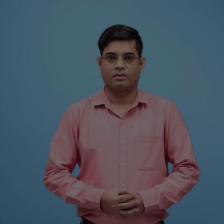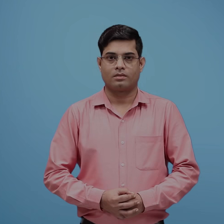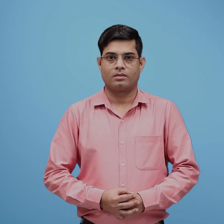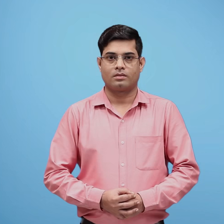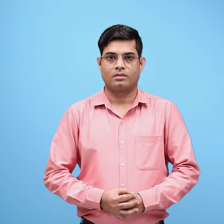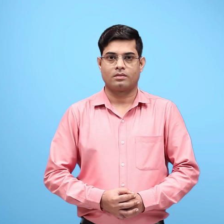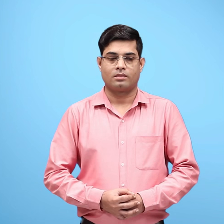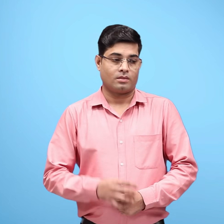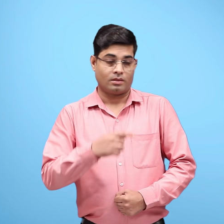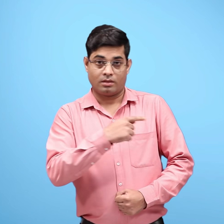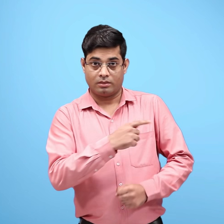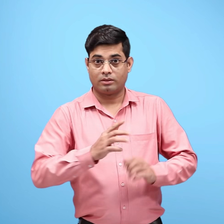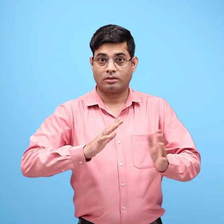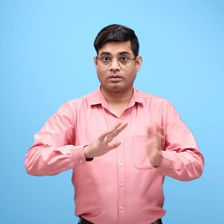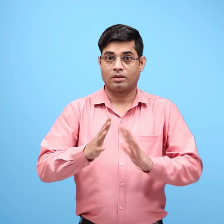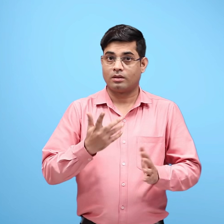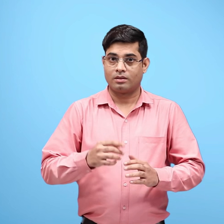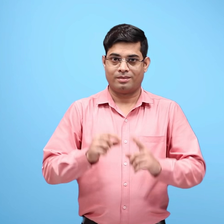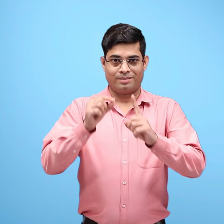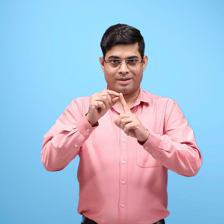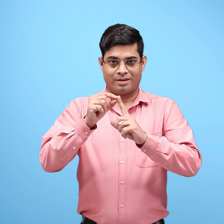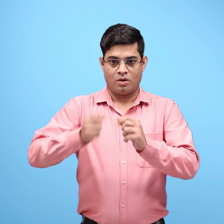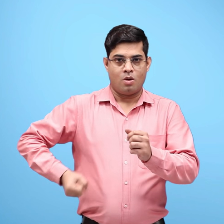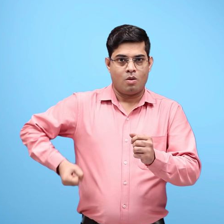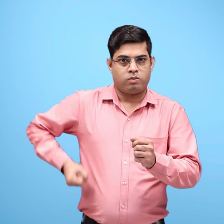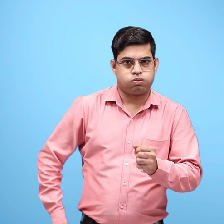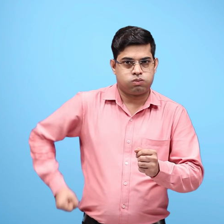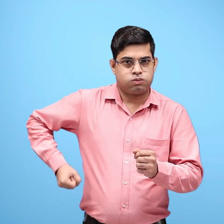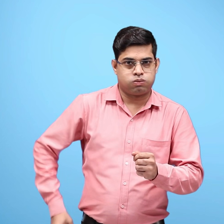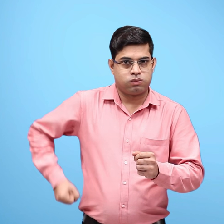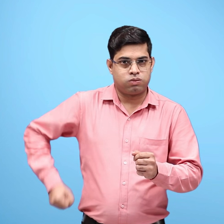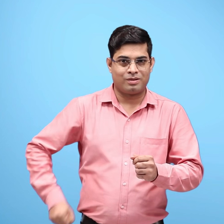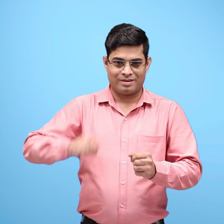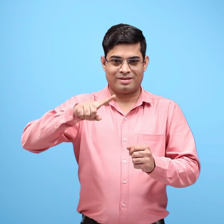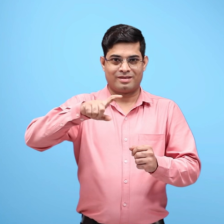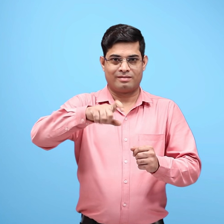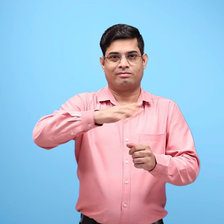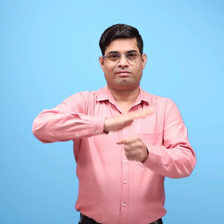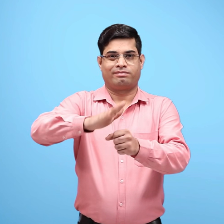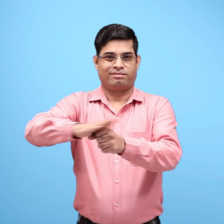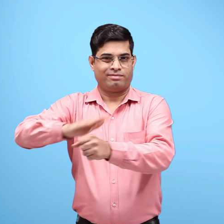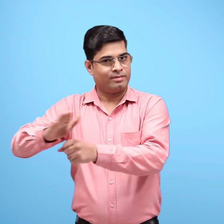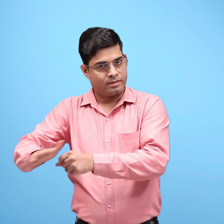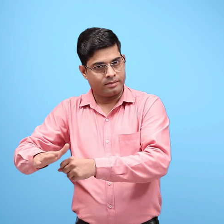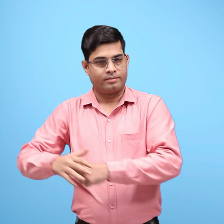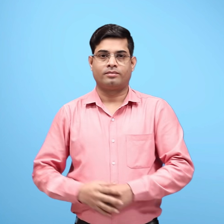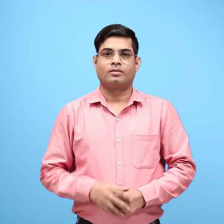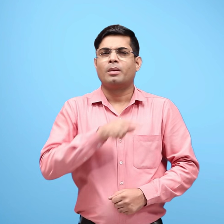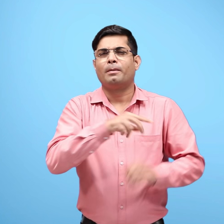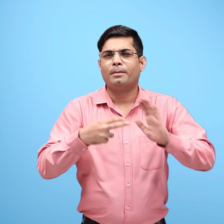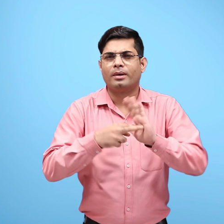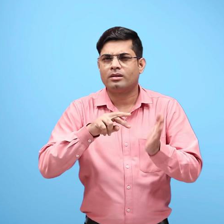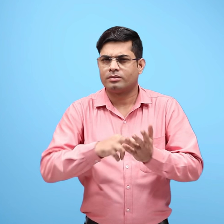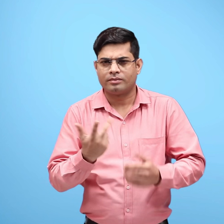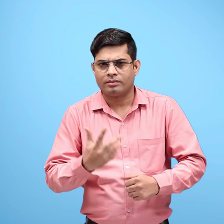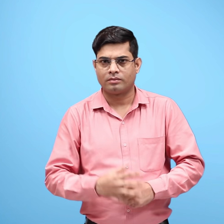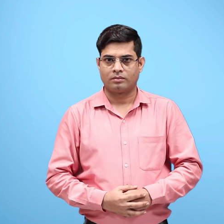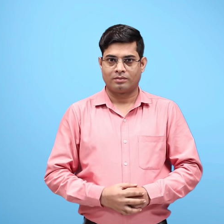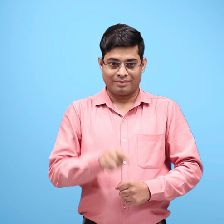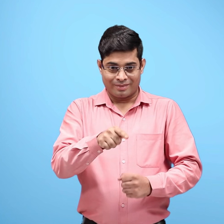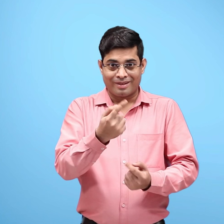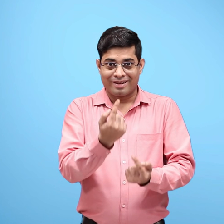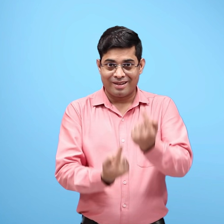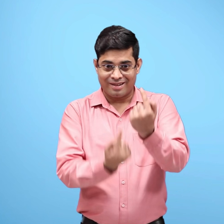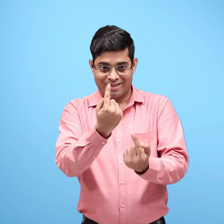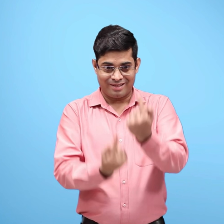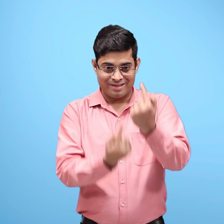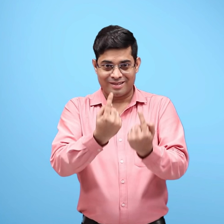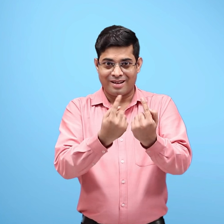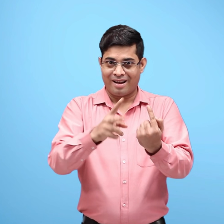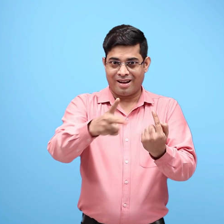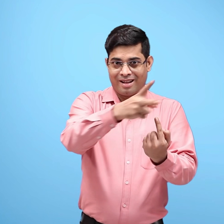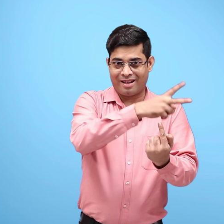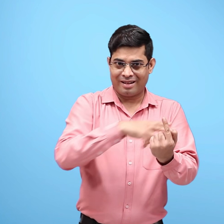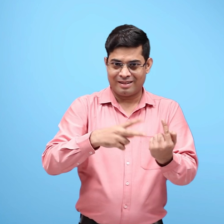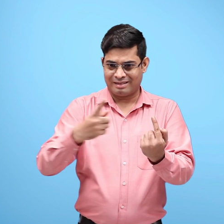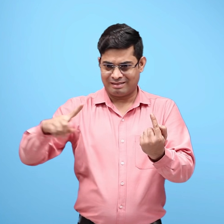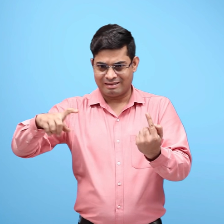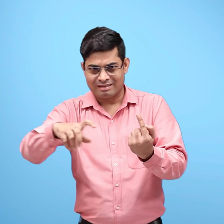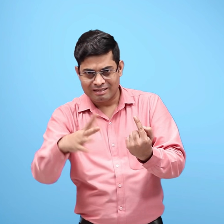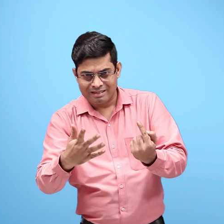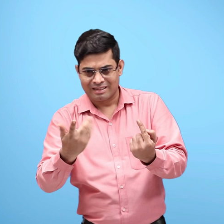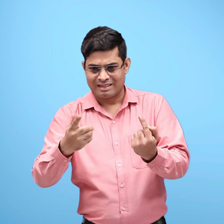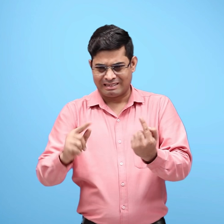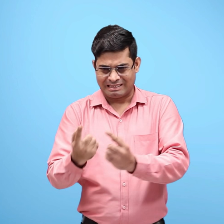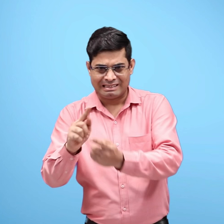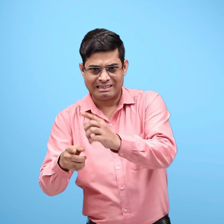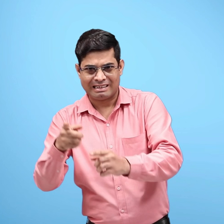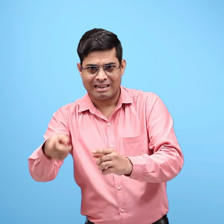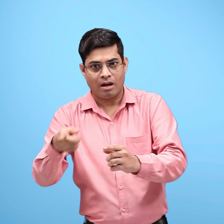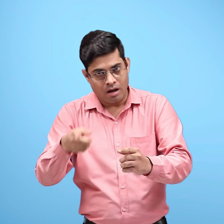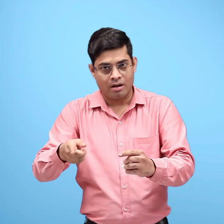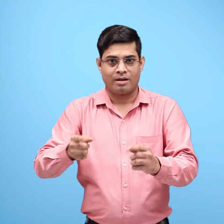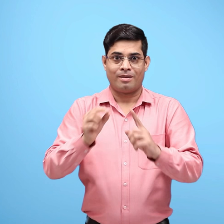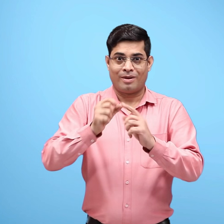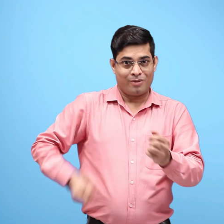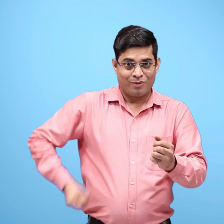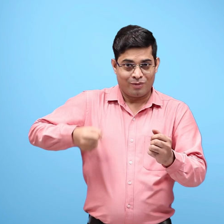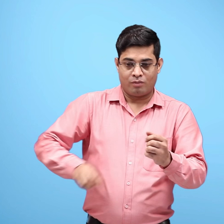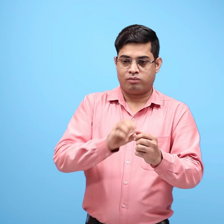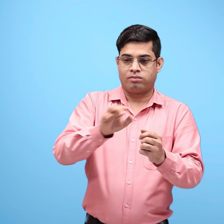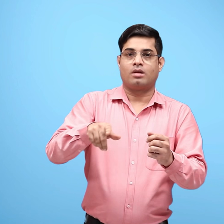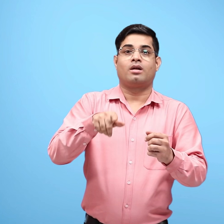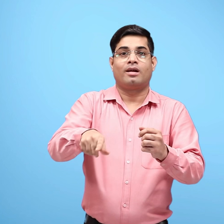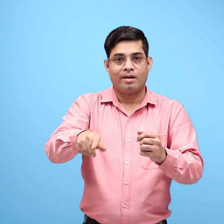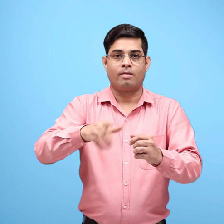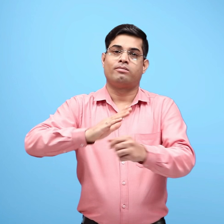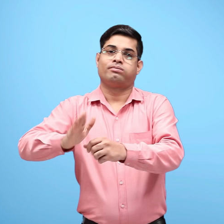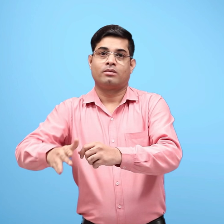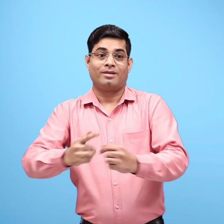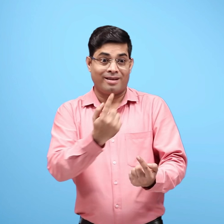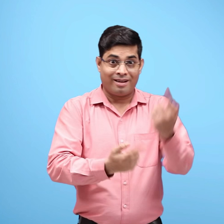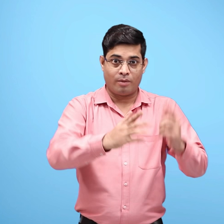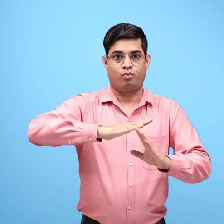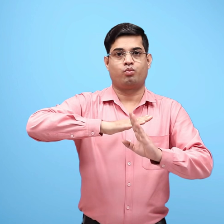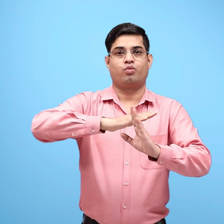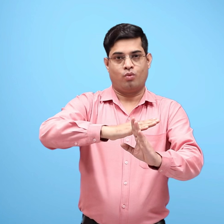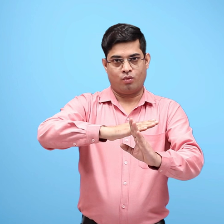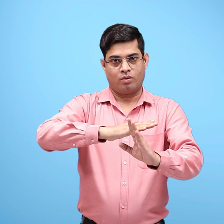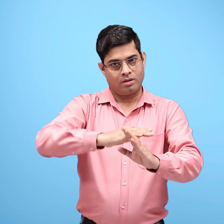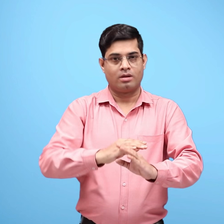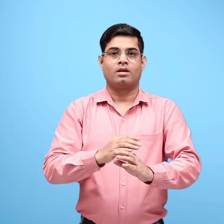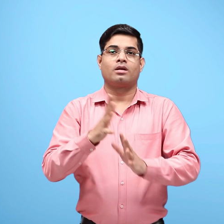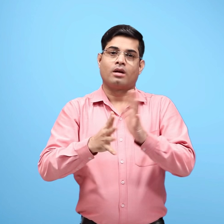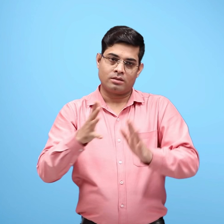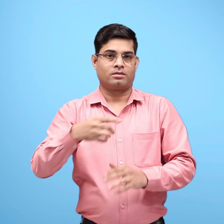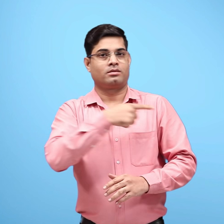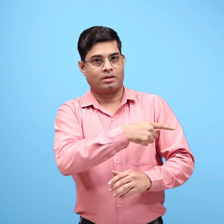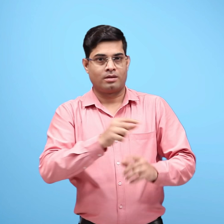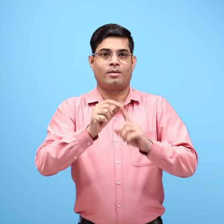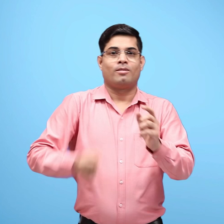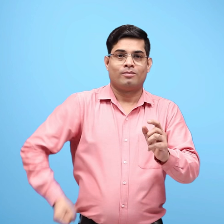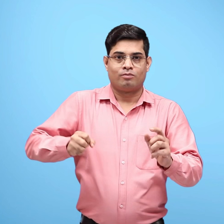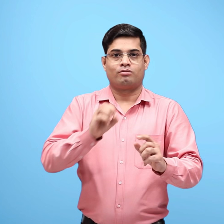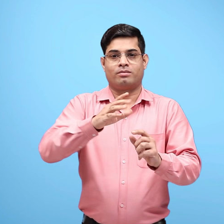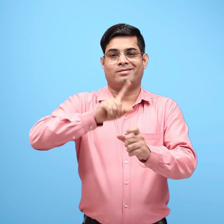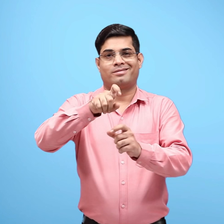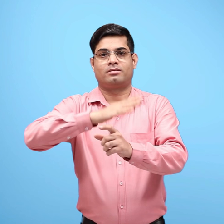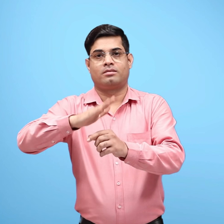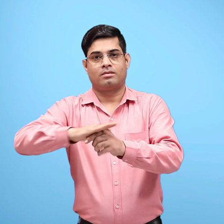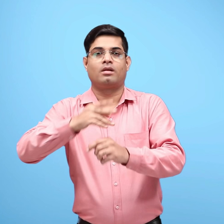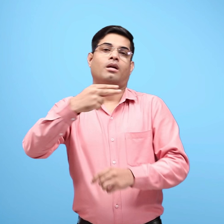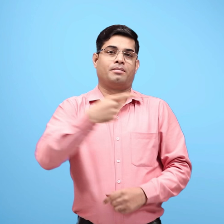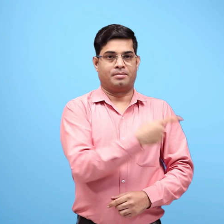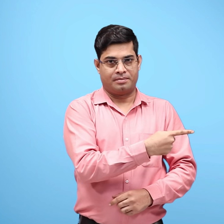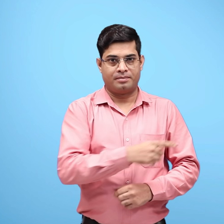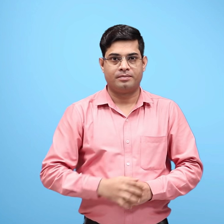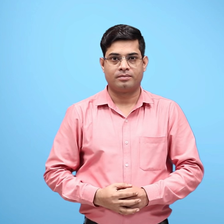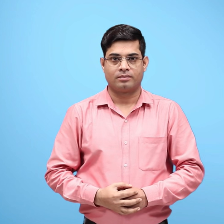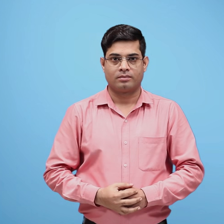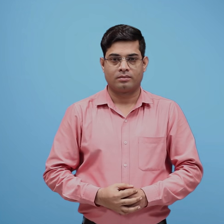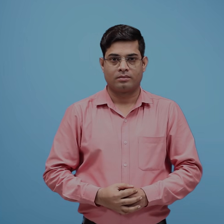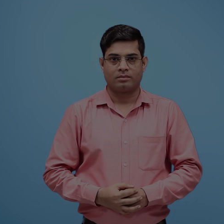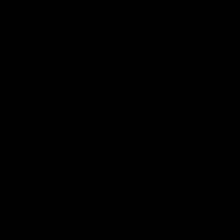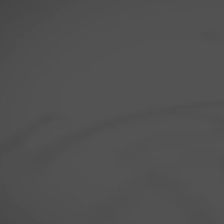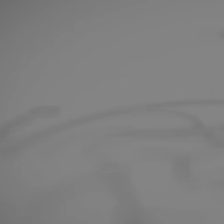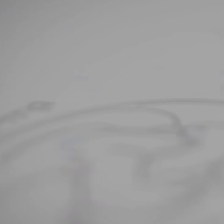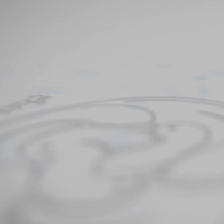Pesticide This sign means pesticides. They are substances used to protect plants from pests like insects, weeds, etc.